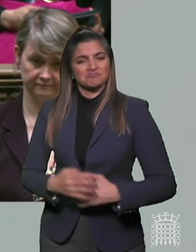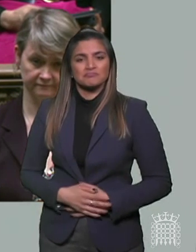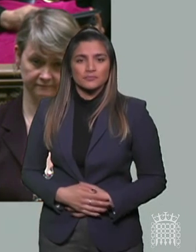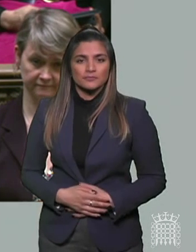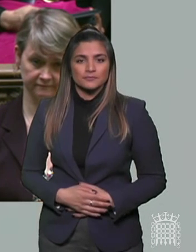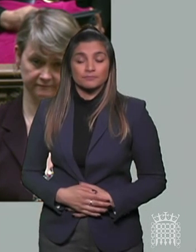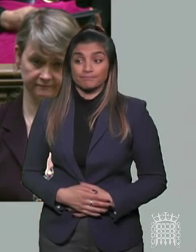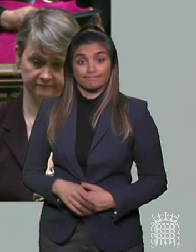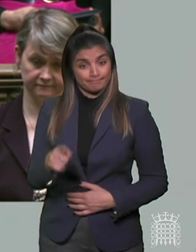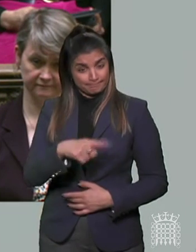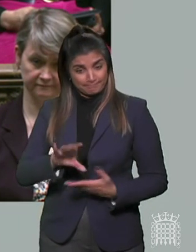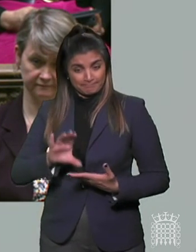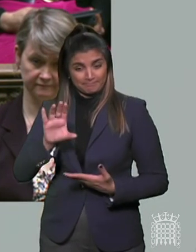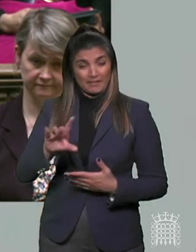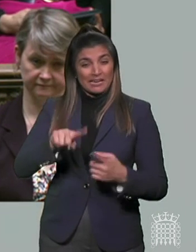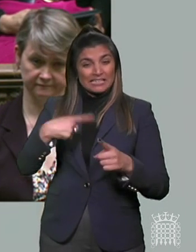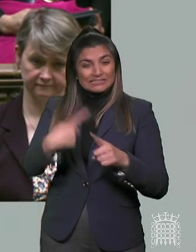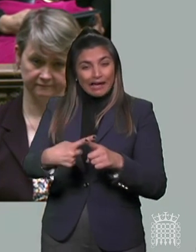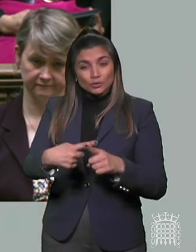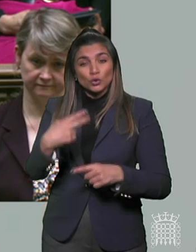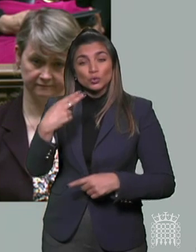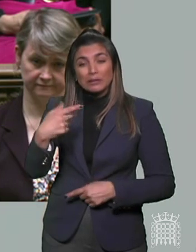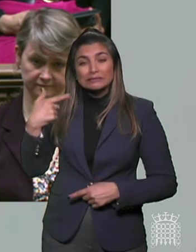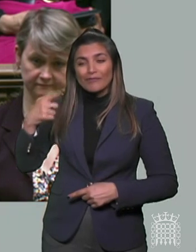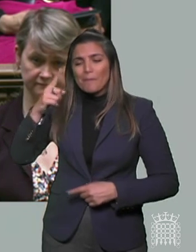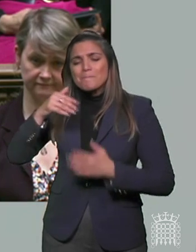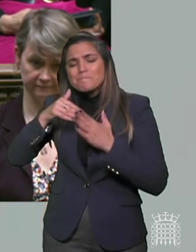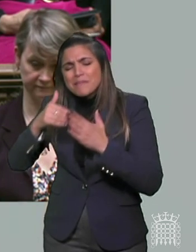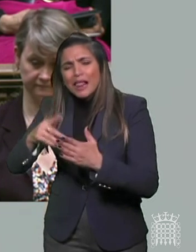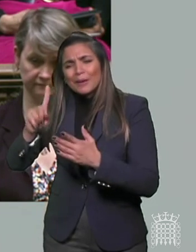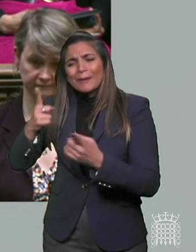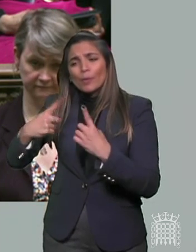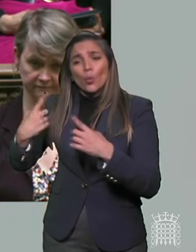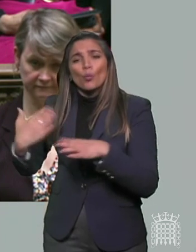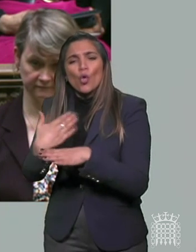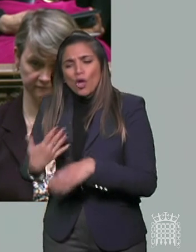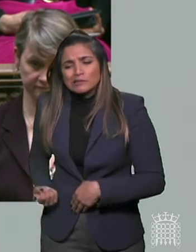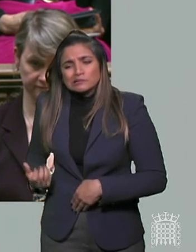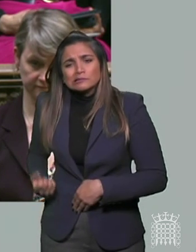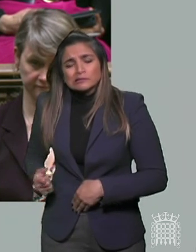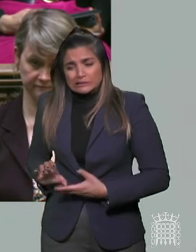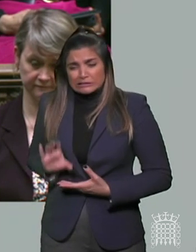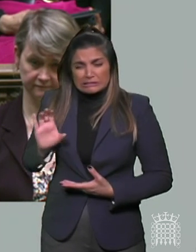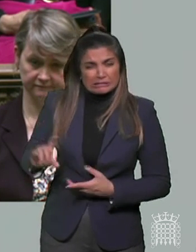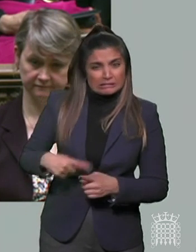They hike tax on 27 million working people, while the super-rich increase their wealth.